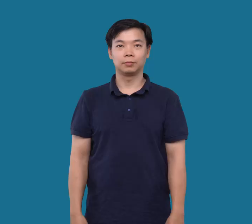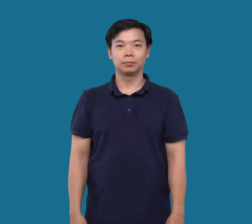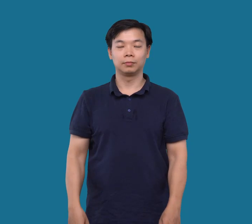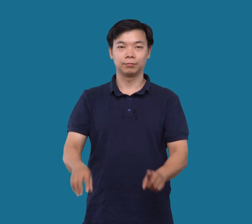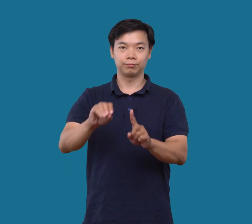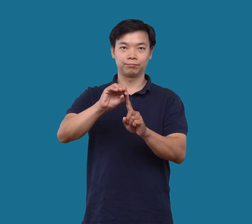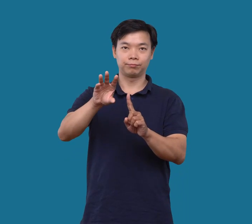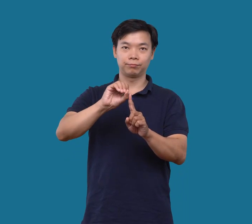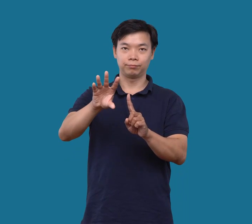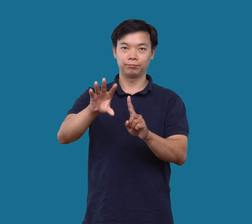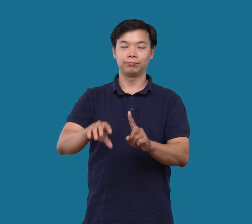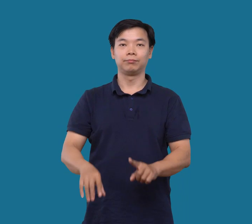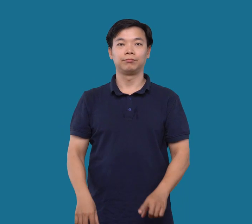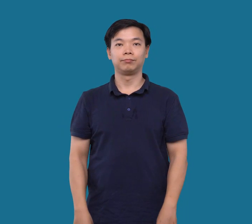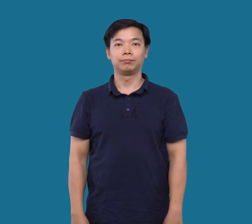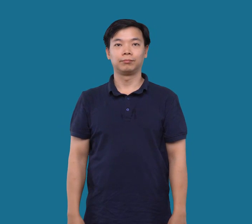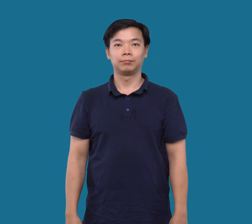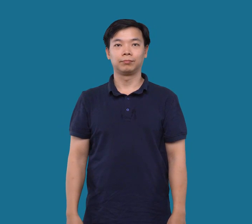thông tin